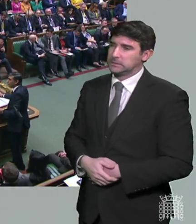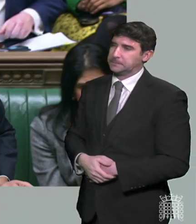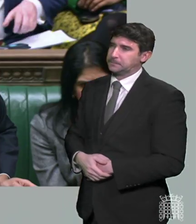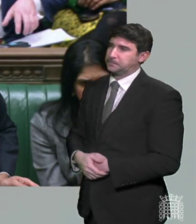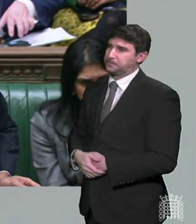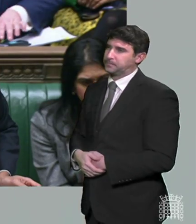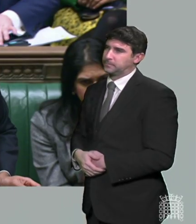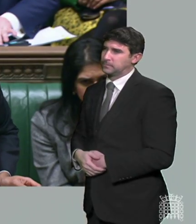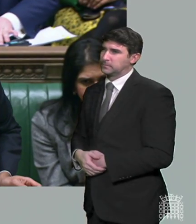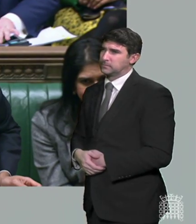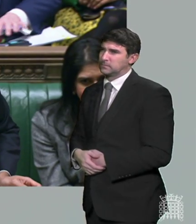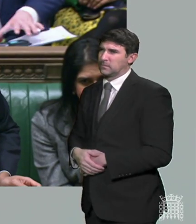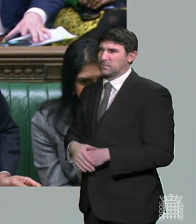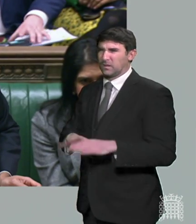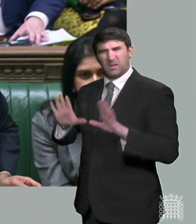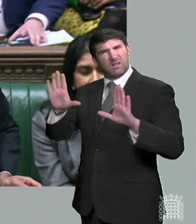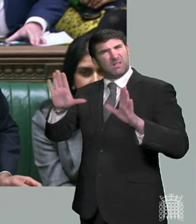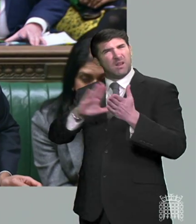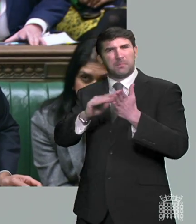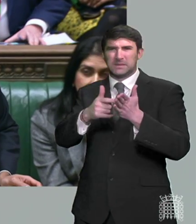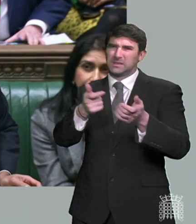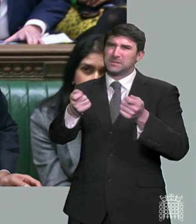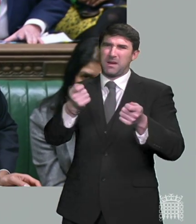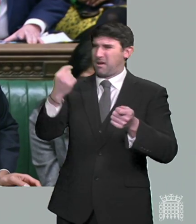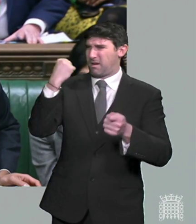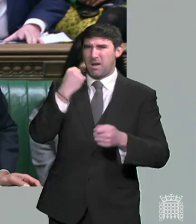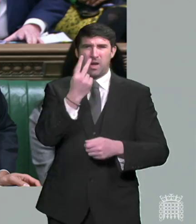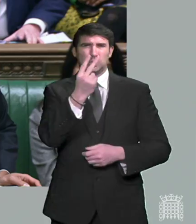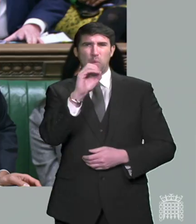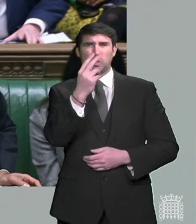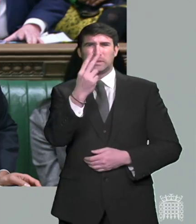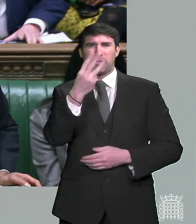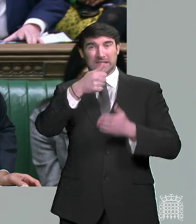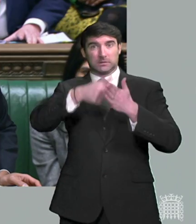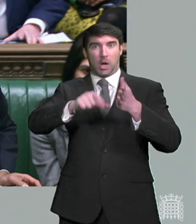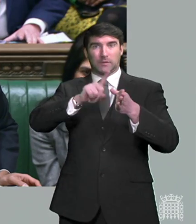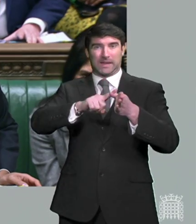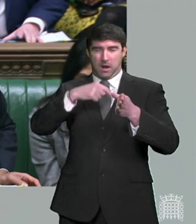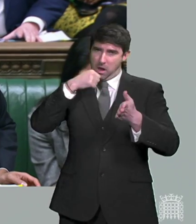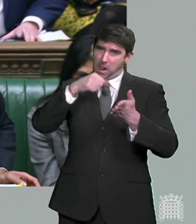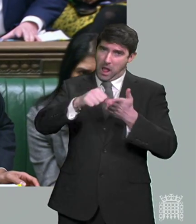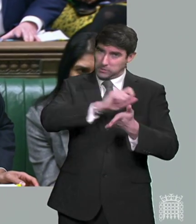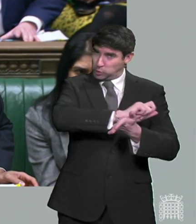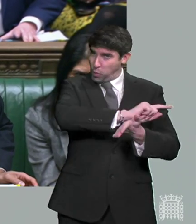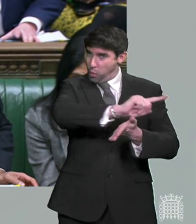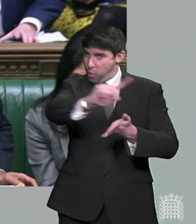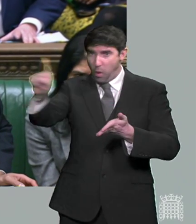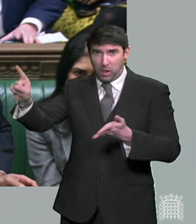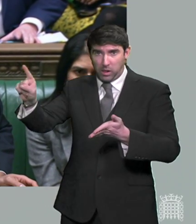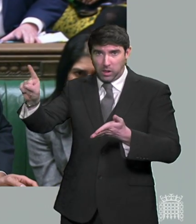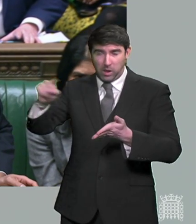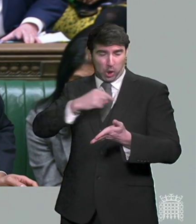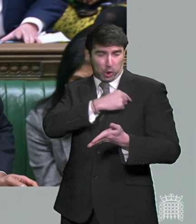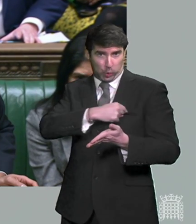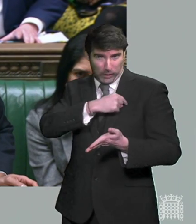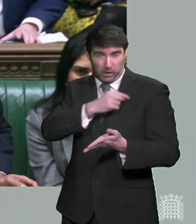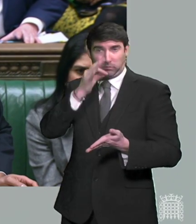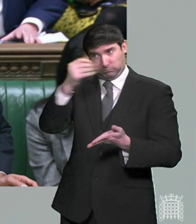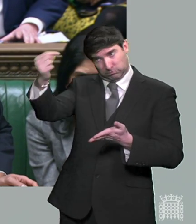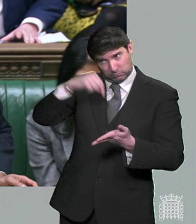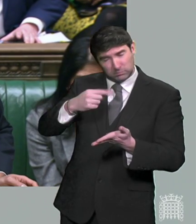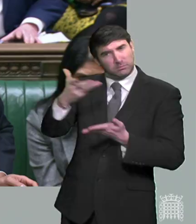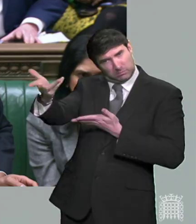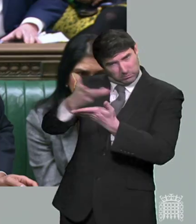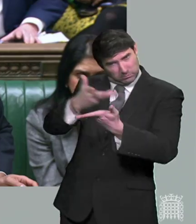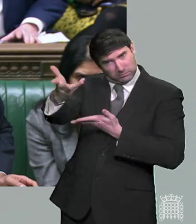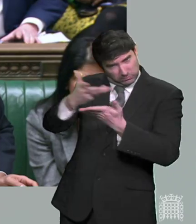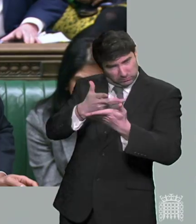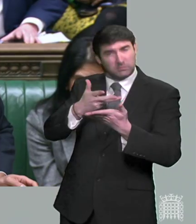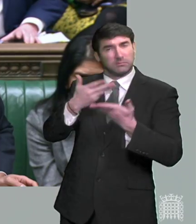At the turn of the year, the Government wrote to all unions, including the RCN, to invite them for frank, open, honest, two-way dialogue with the relevant Secretaries of State.